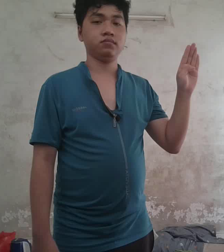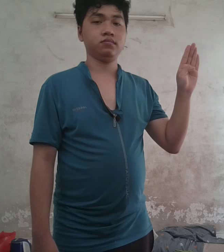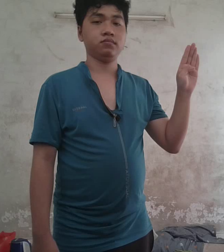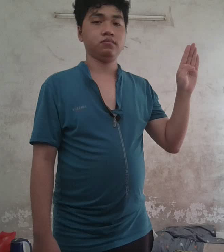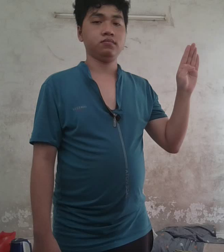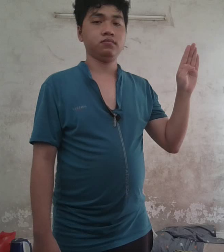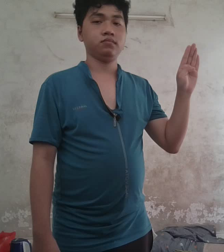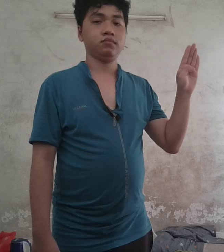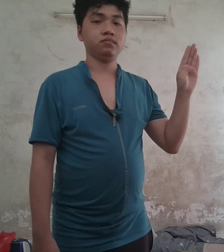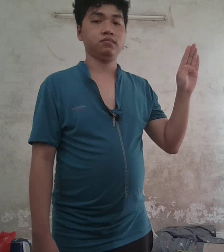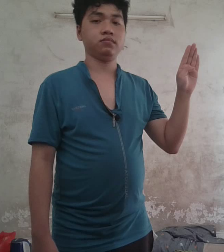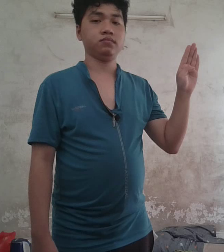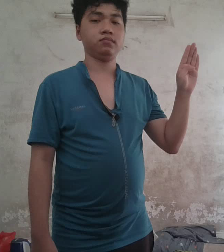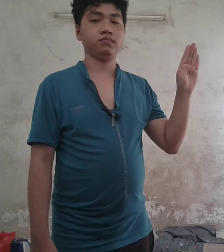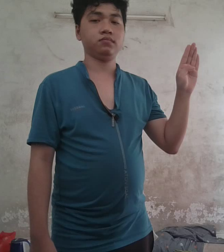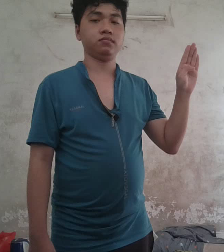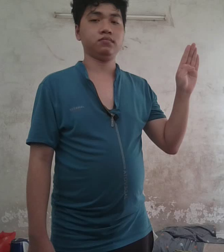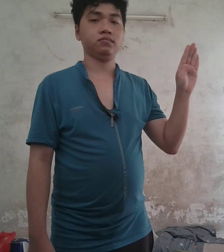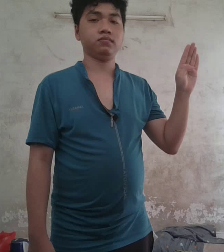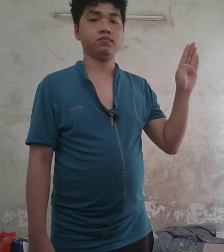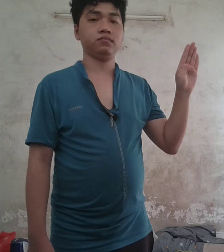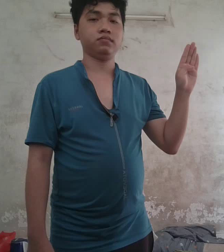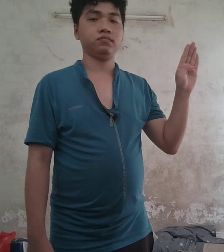b